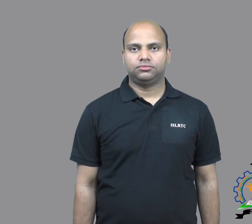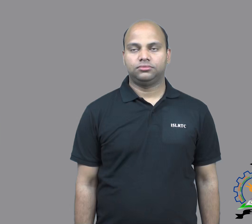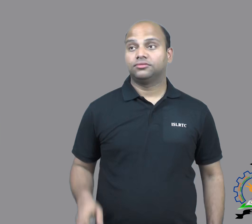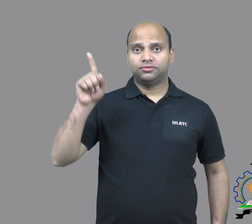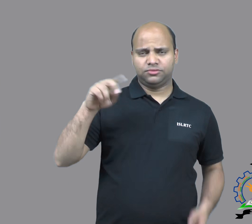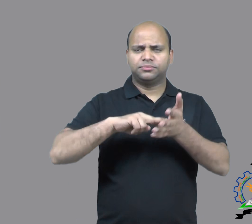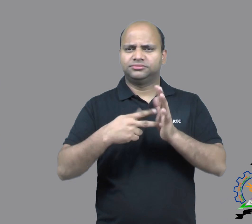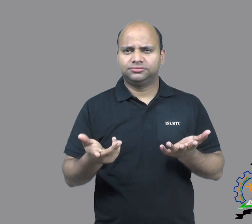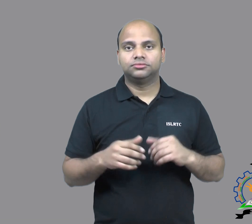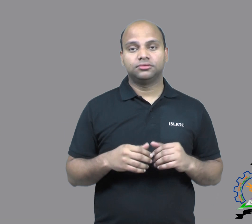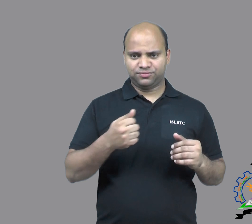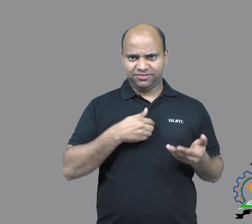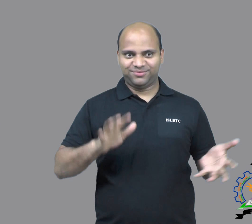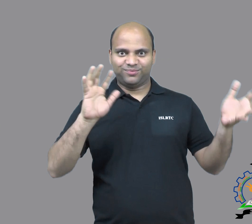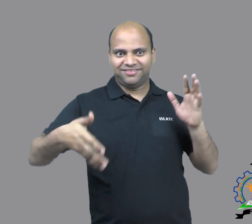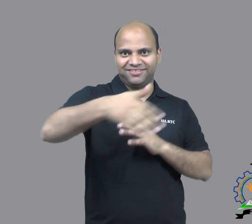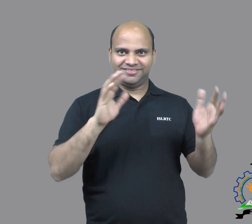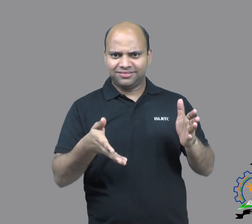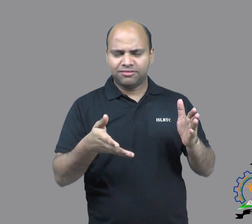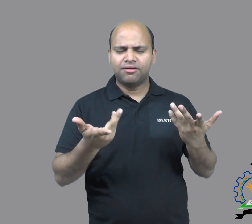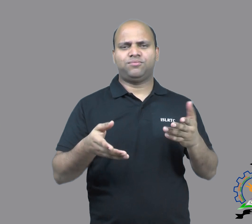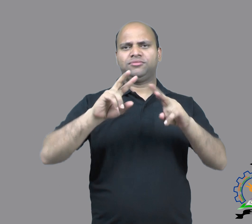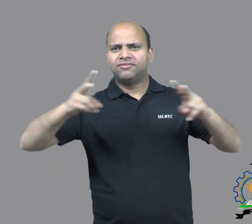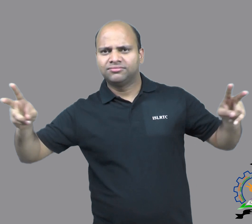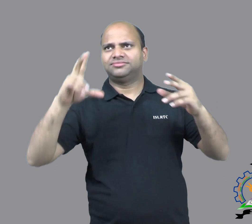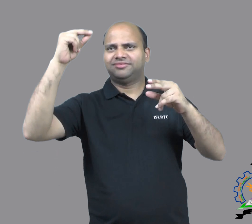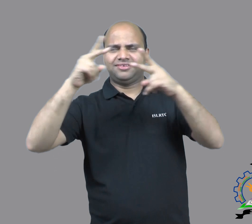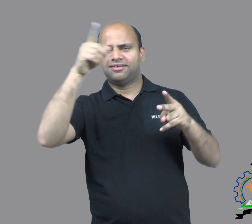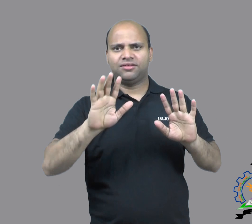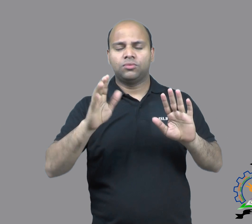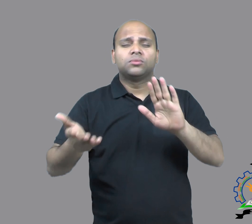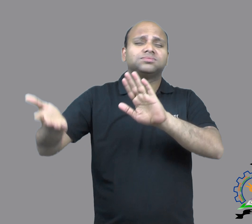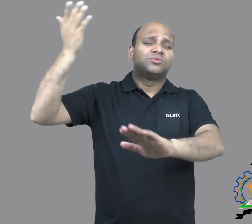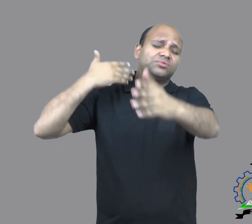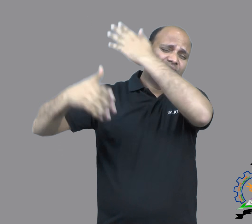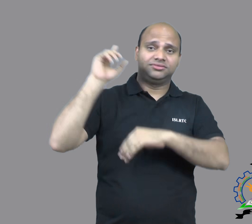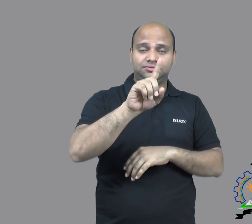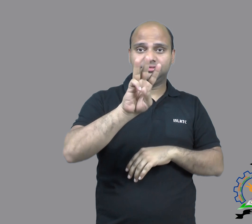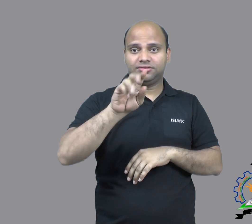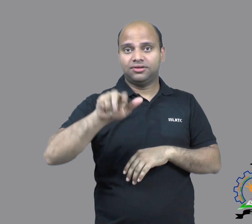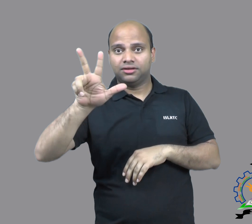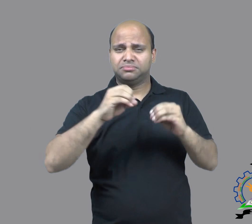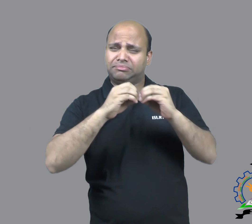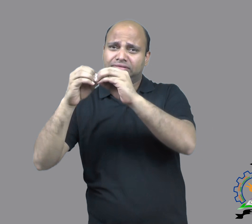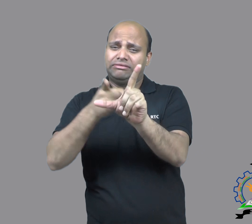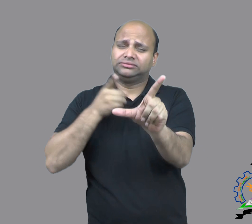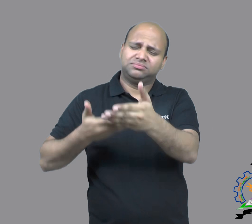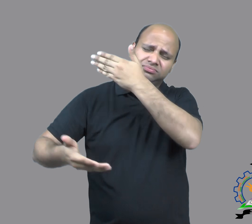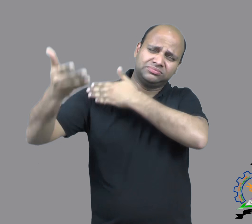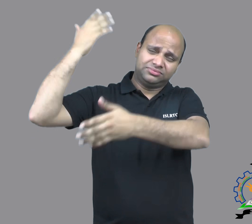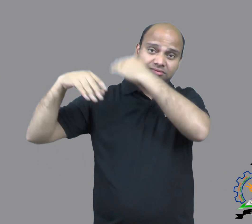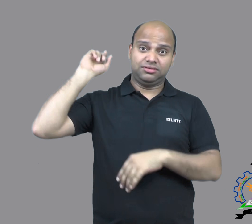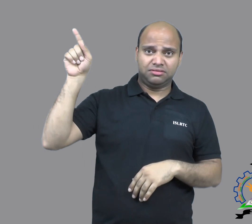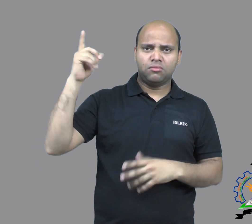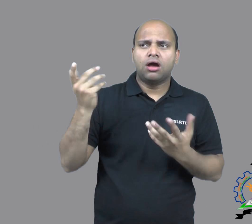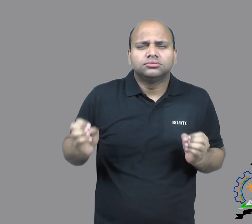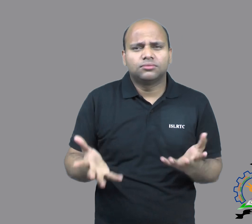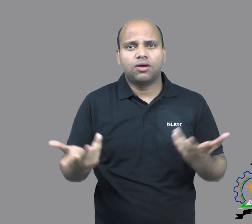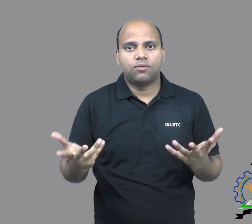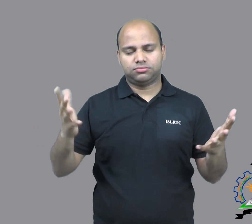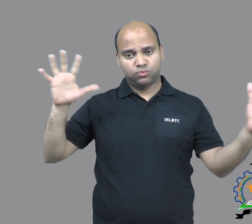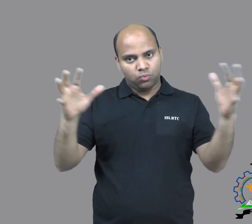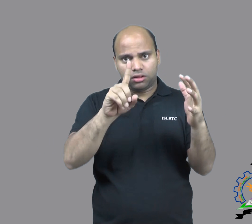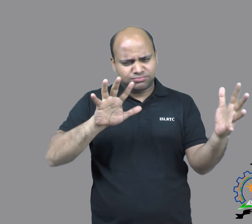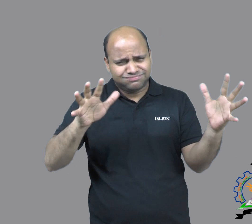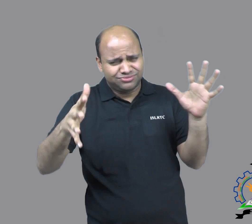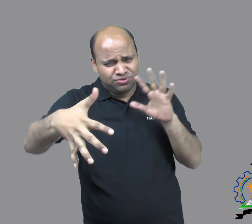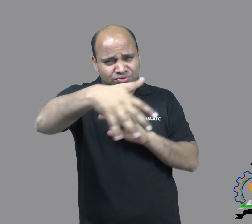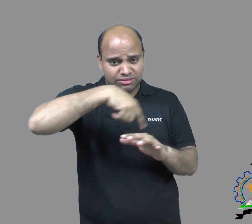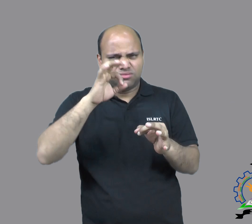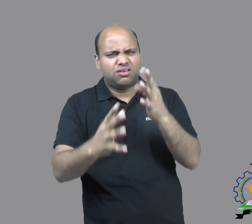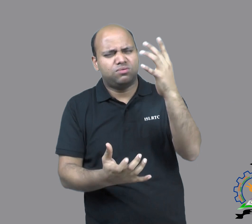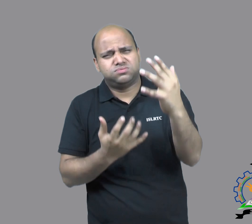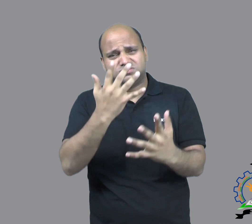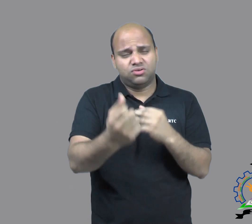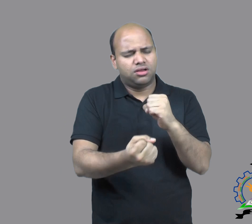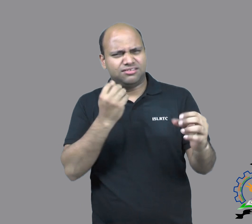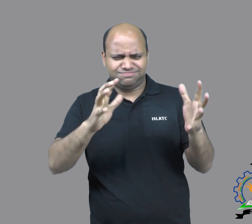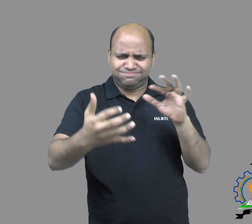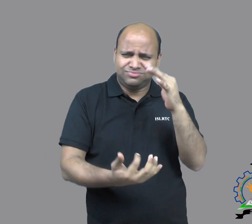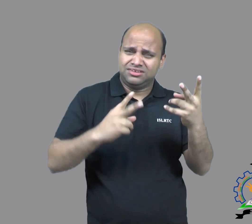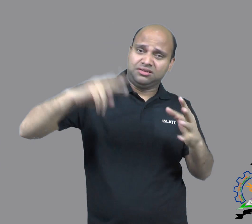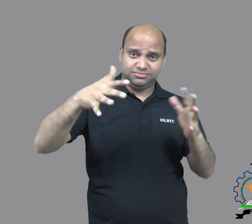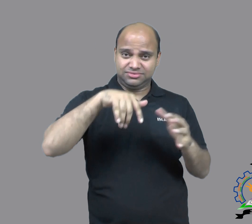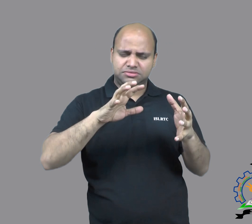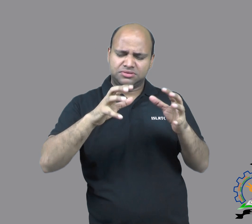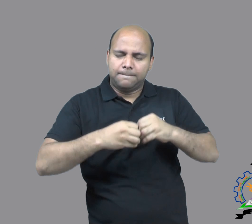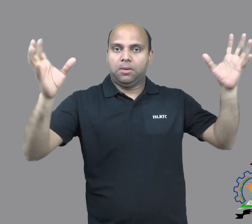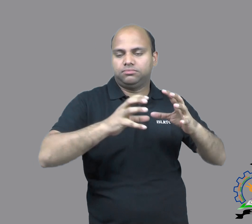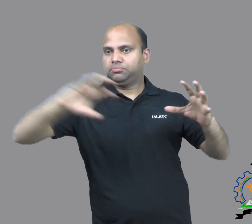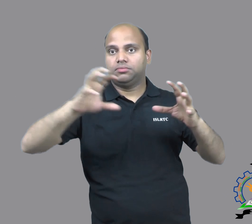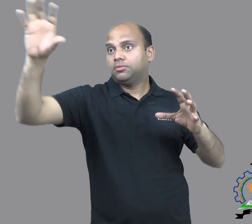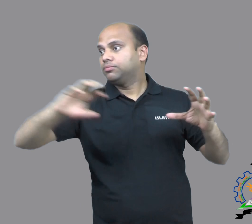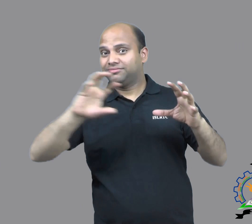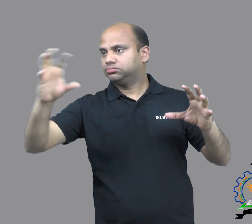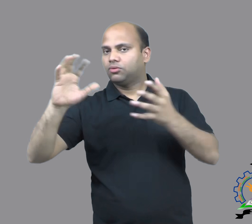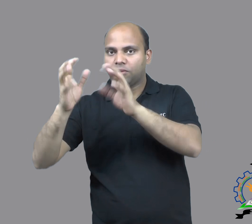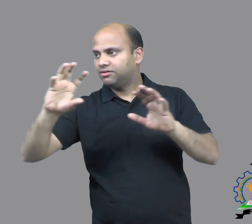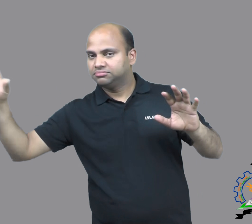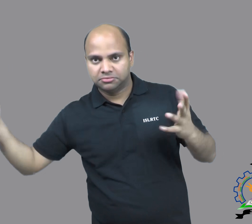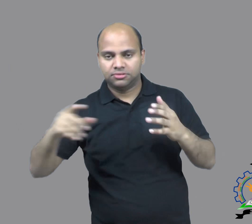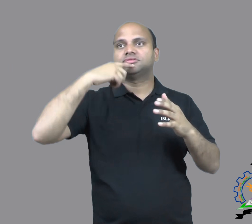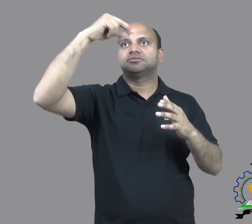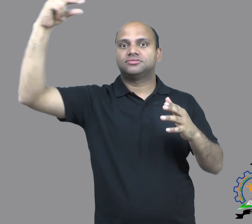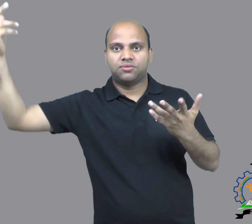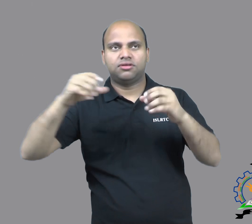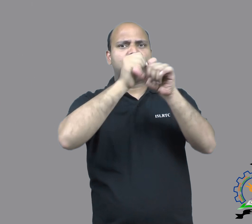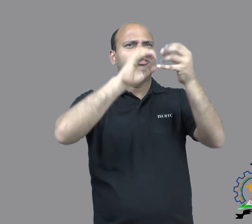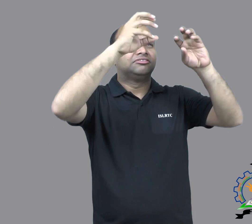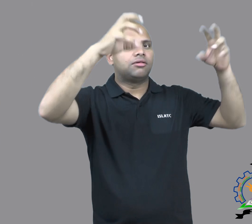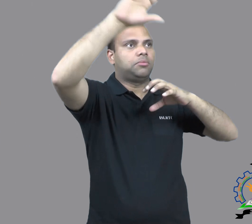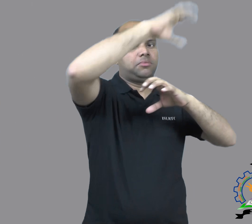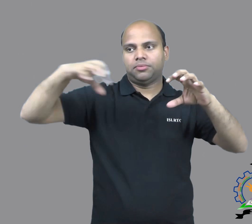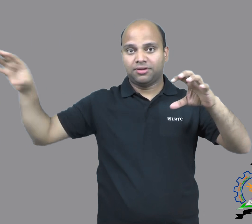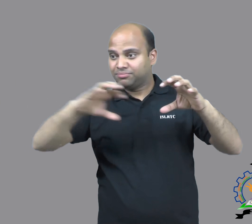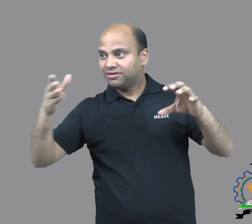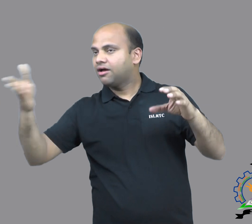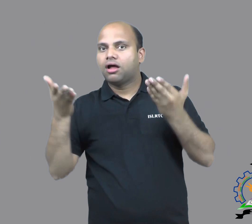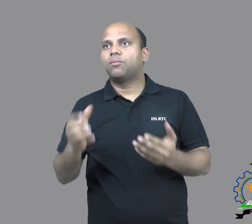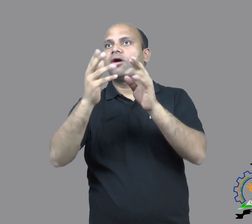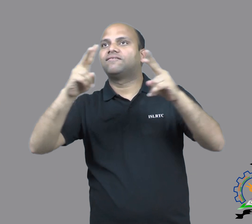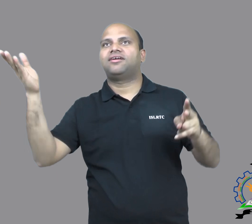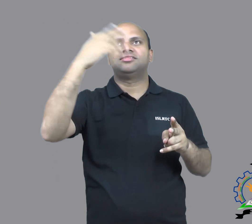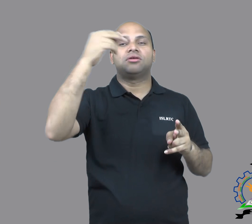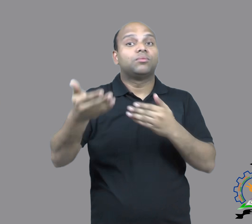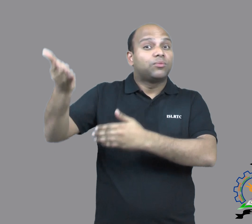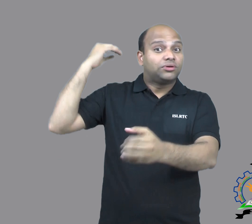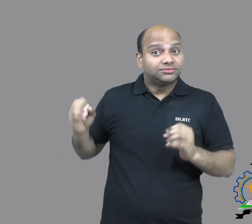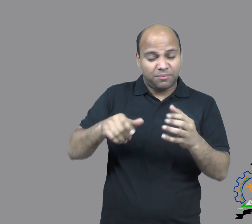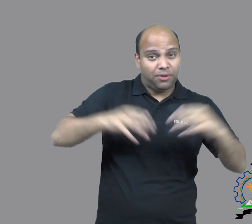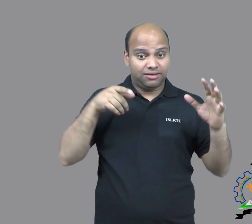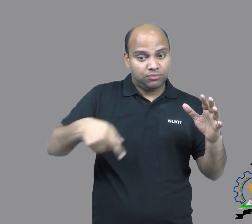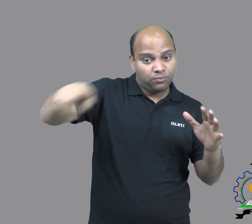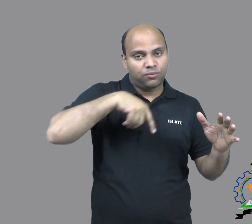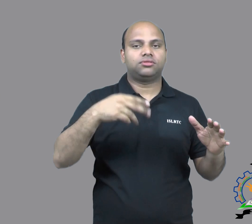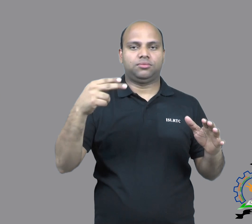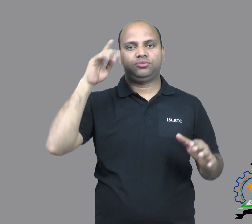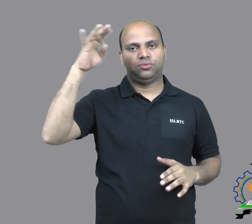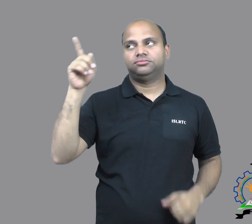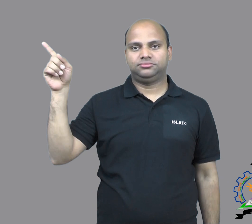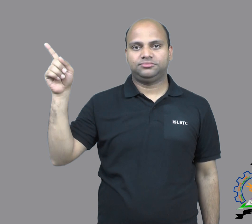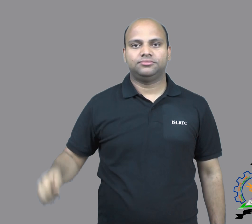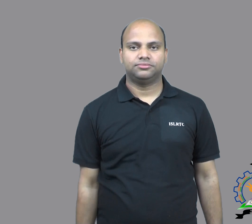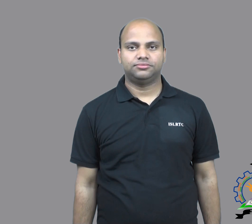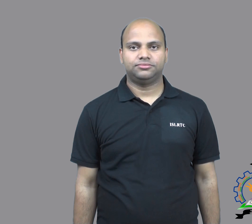big bang theory